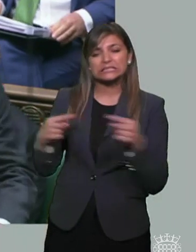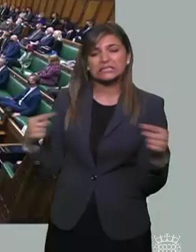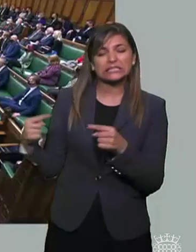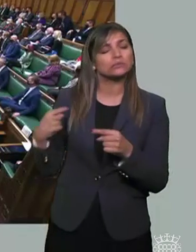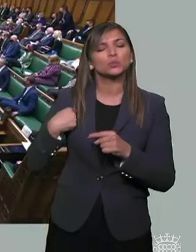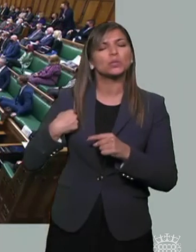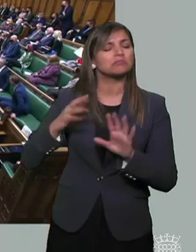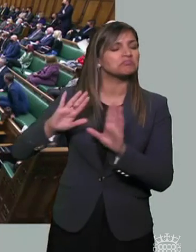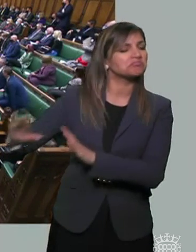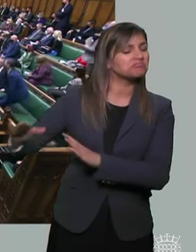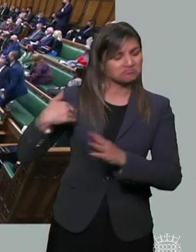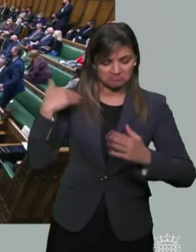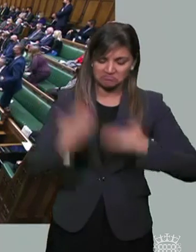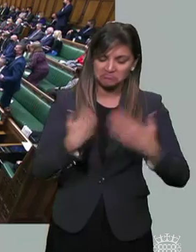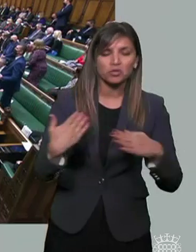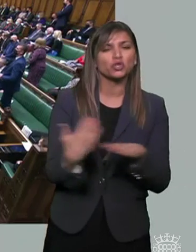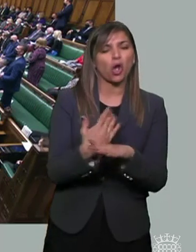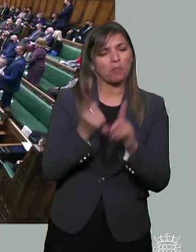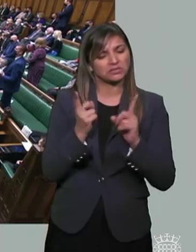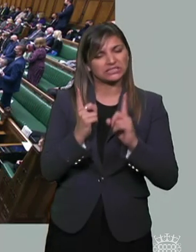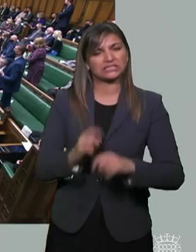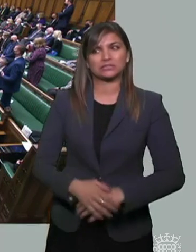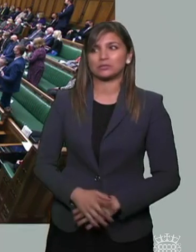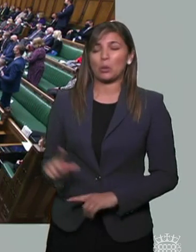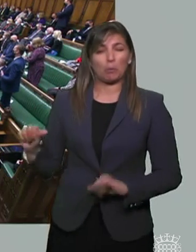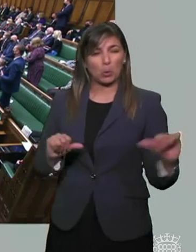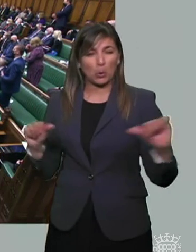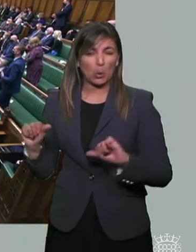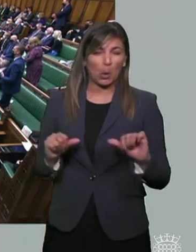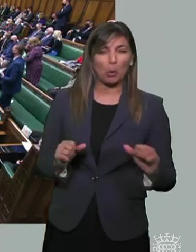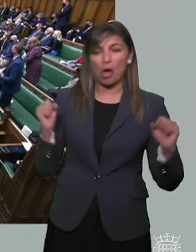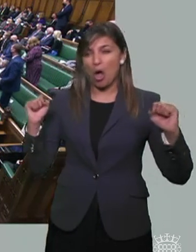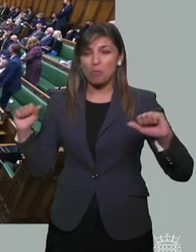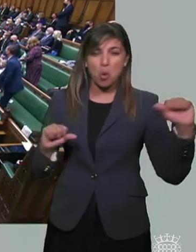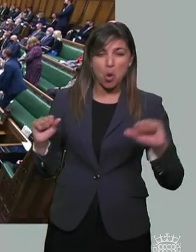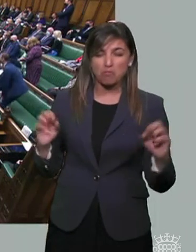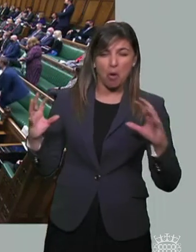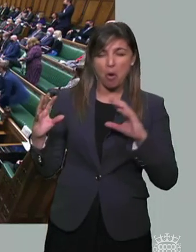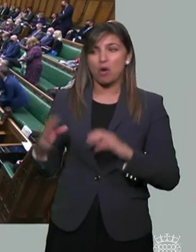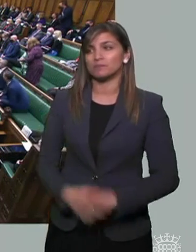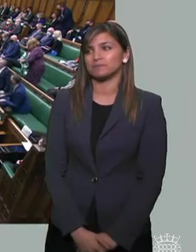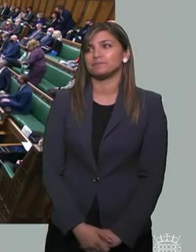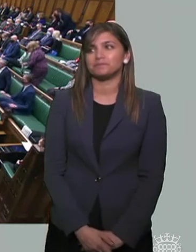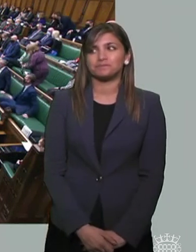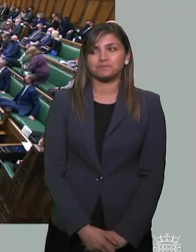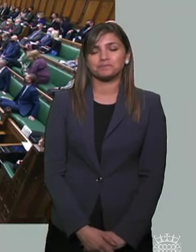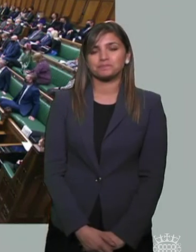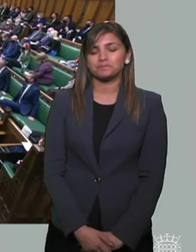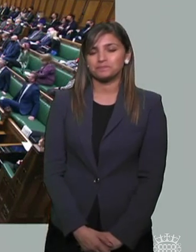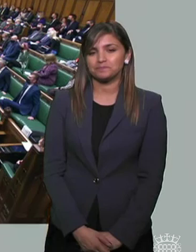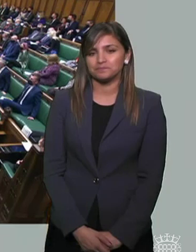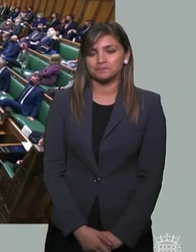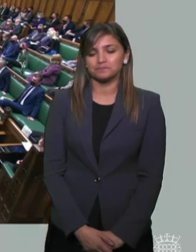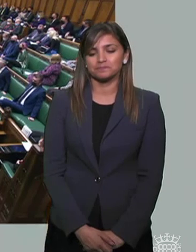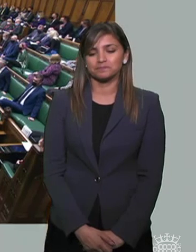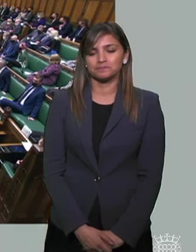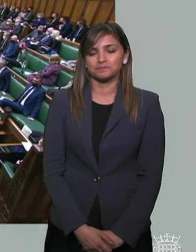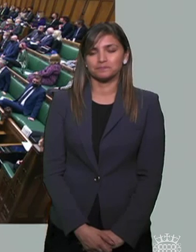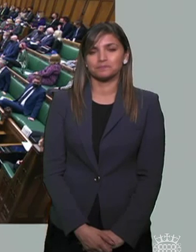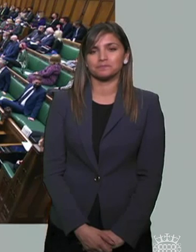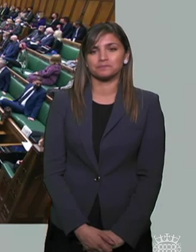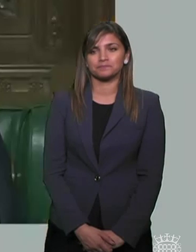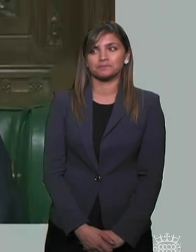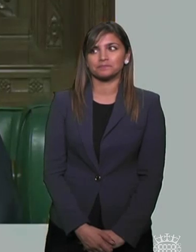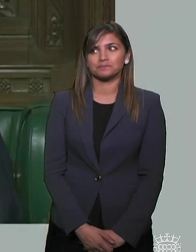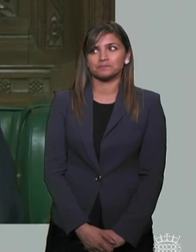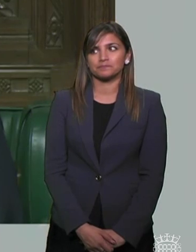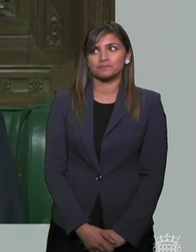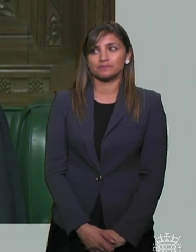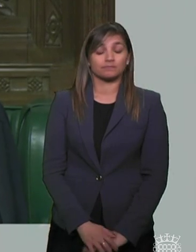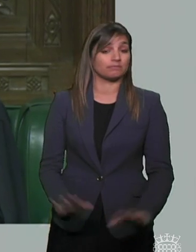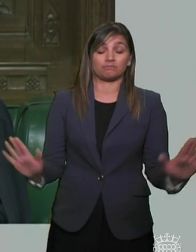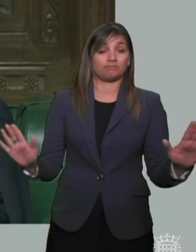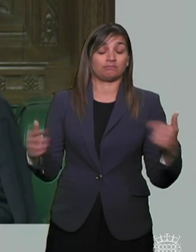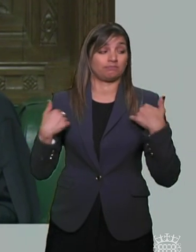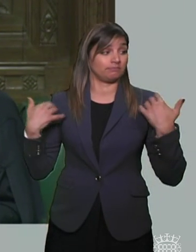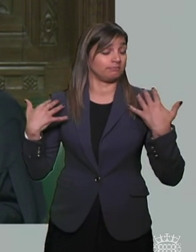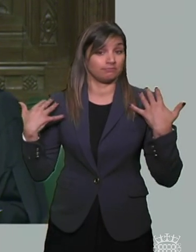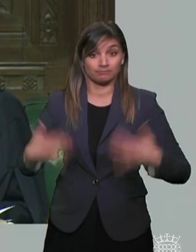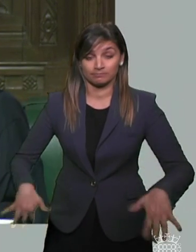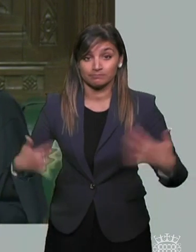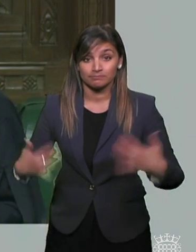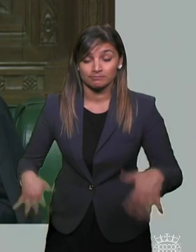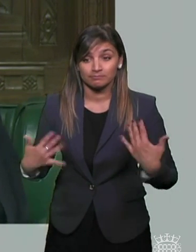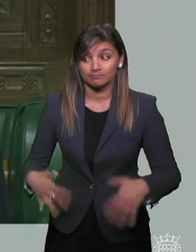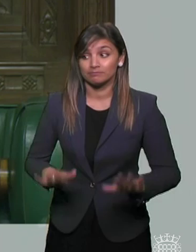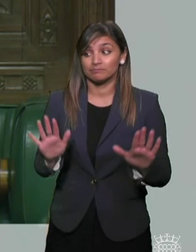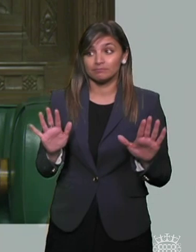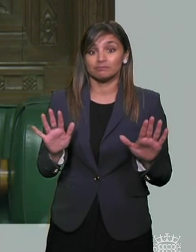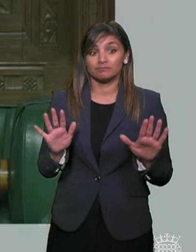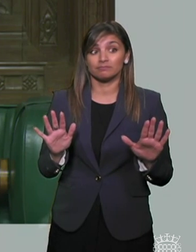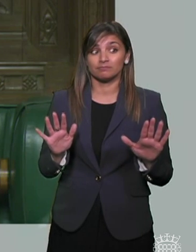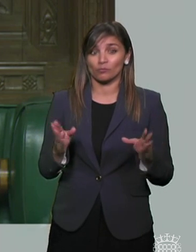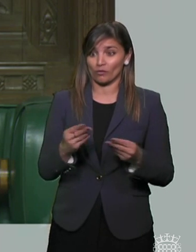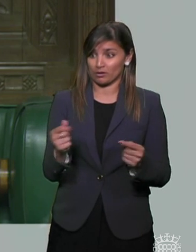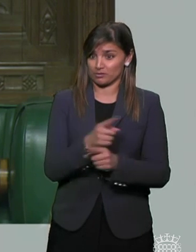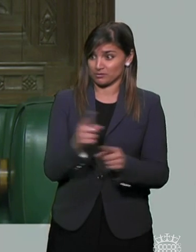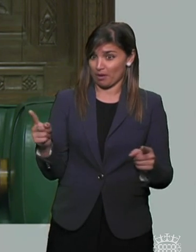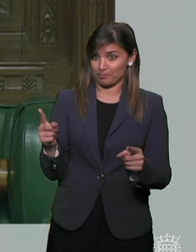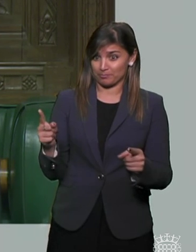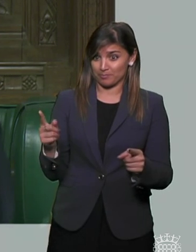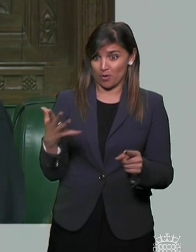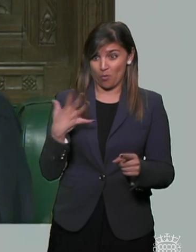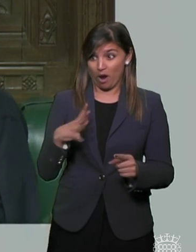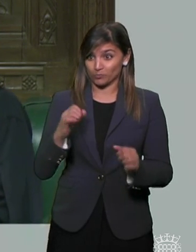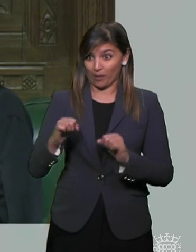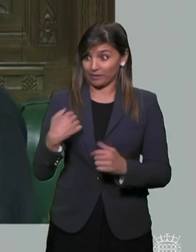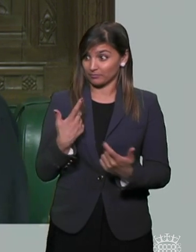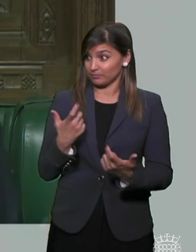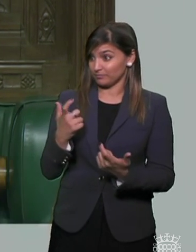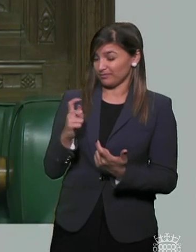Order. I am absolutely amazed that some of you wanted to catch my eye.